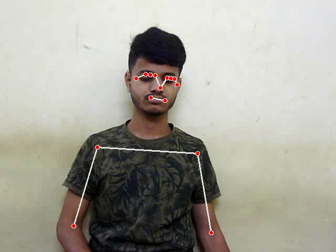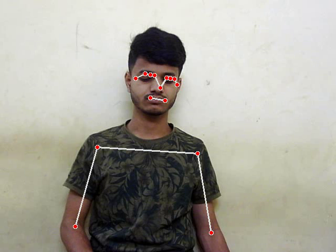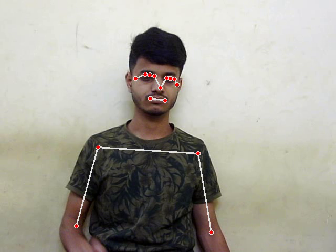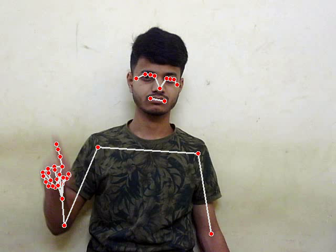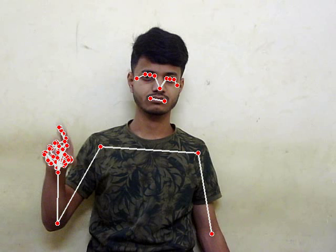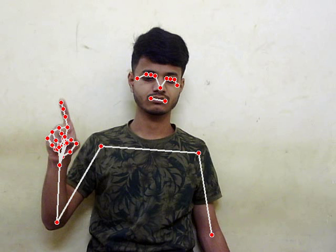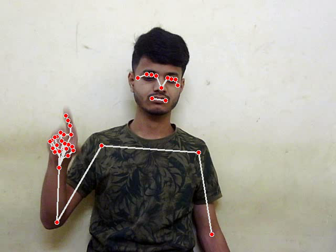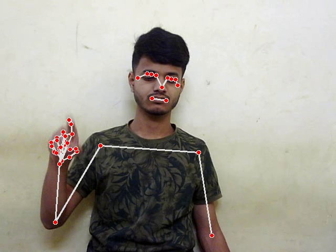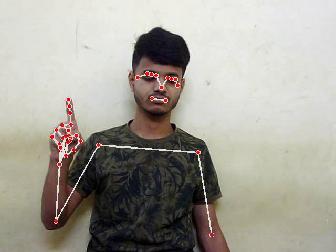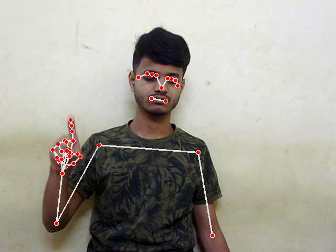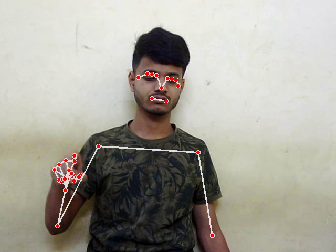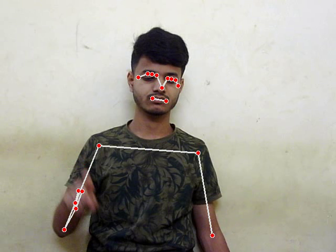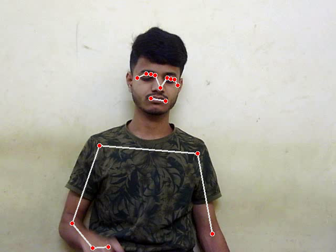need